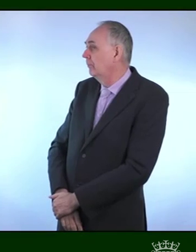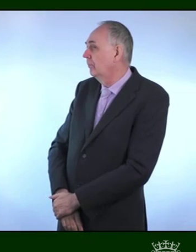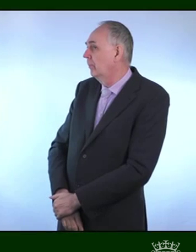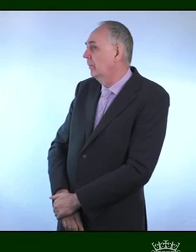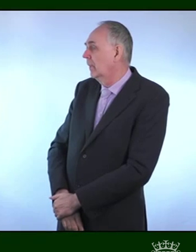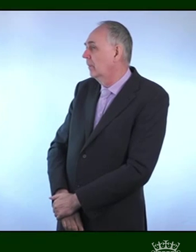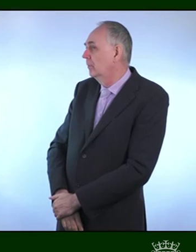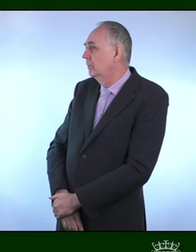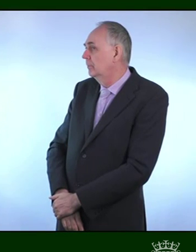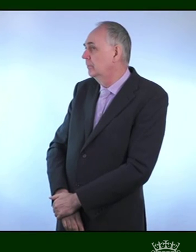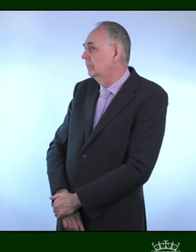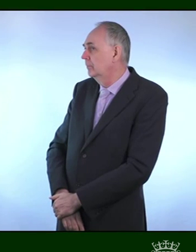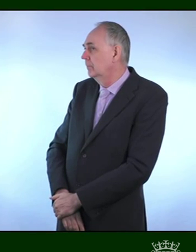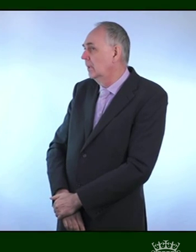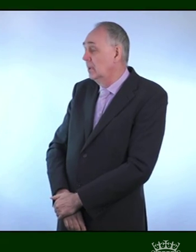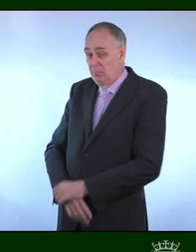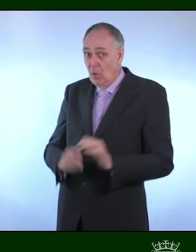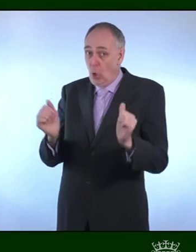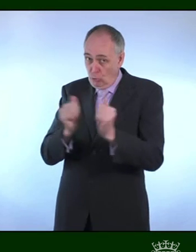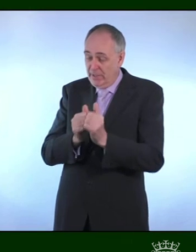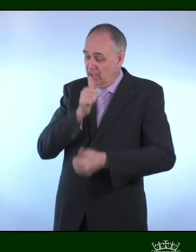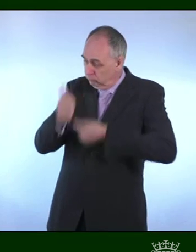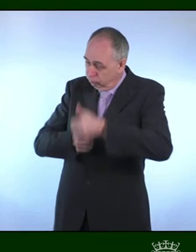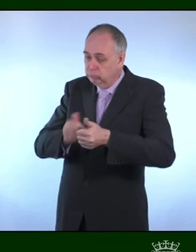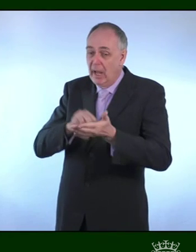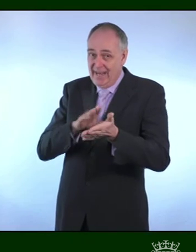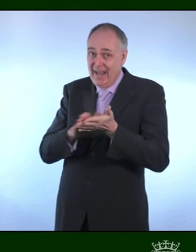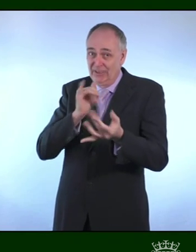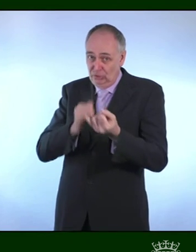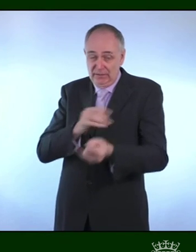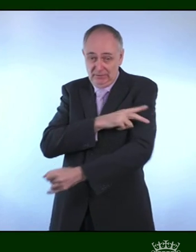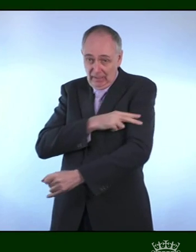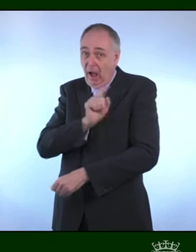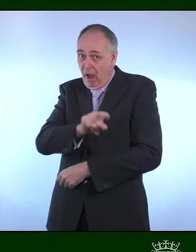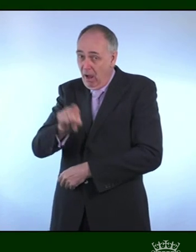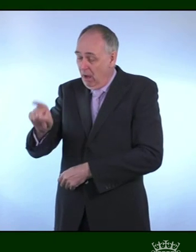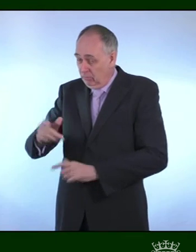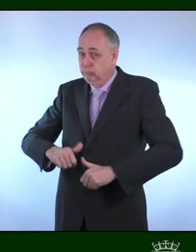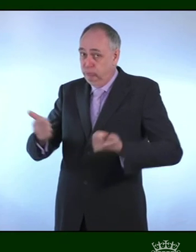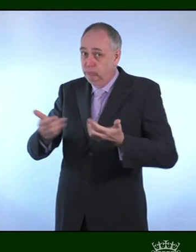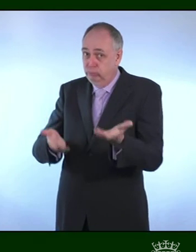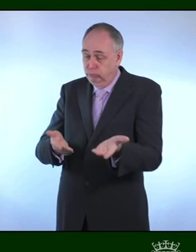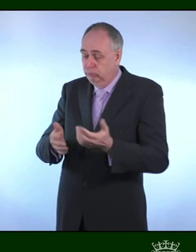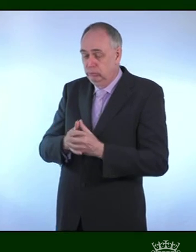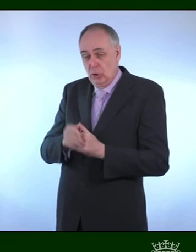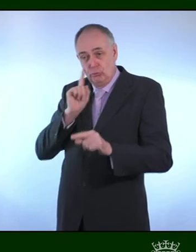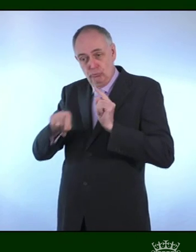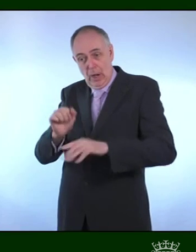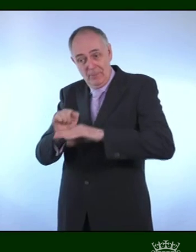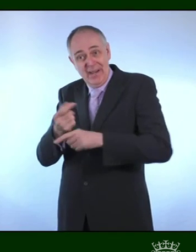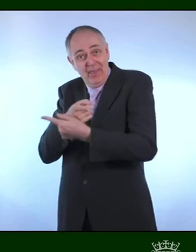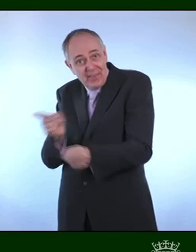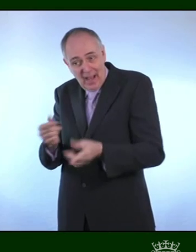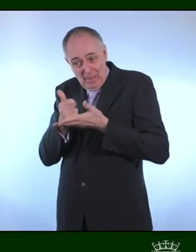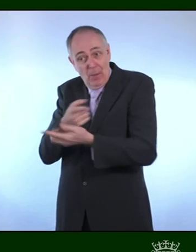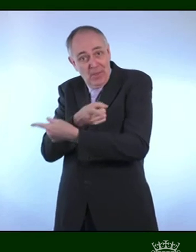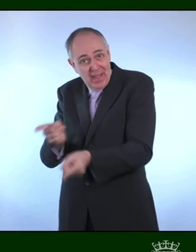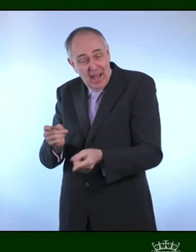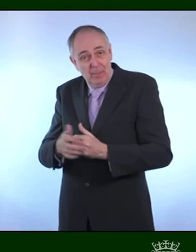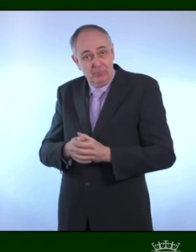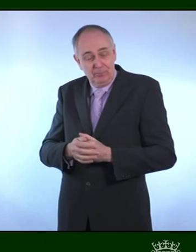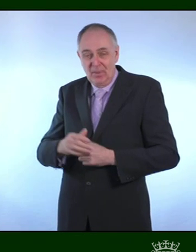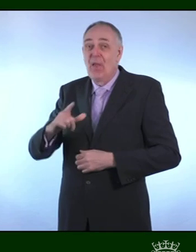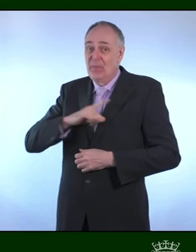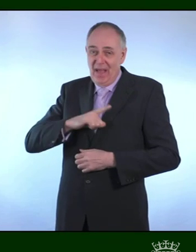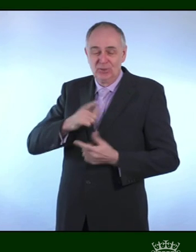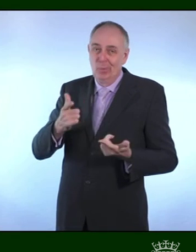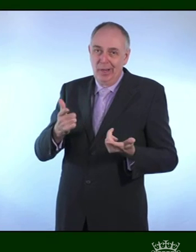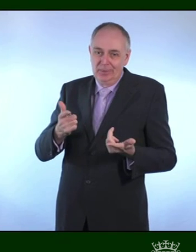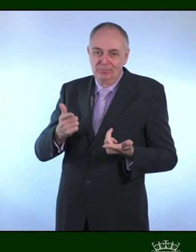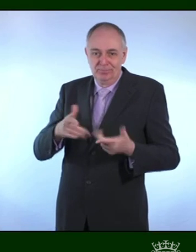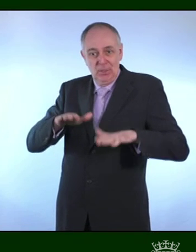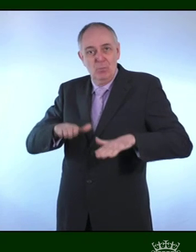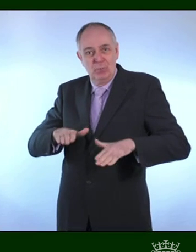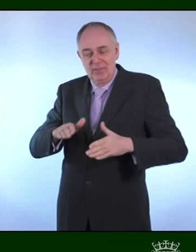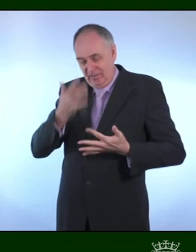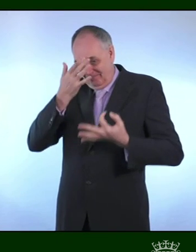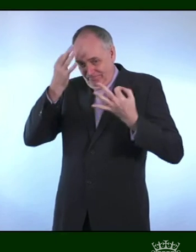I fully echo my honourable Friend’s tribute to our amazing NHS workers, and it is in order to protect them and help them that we are taking the extraordinary measures that this country is.